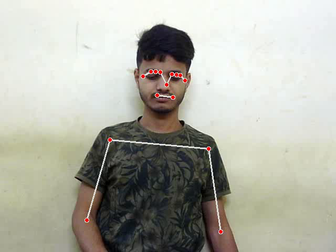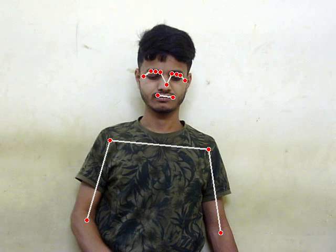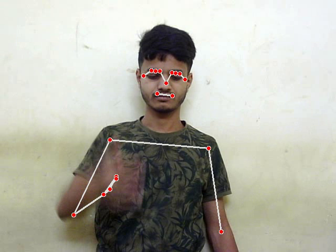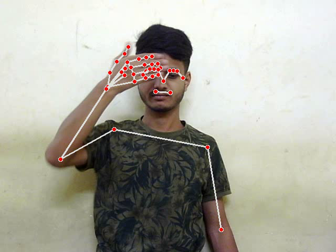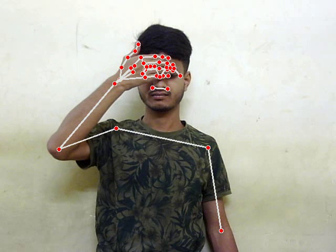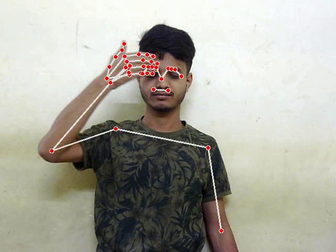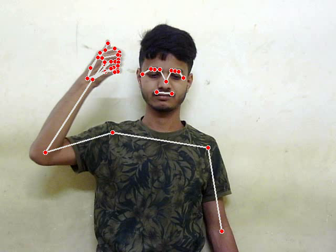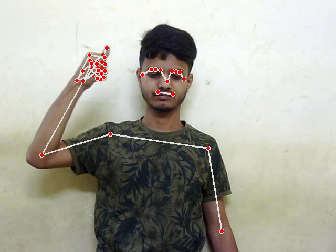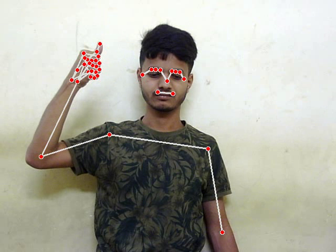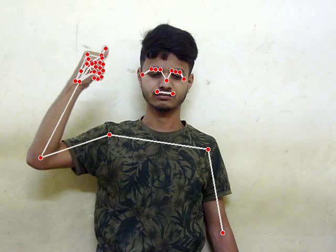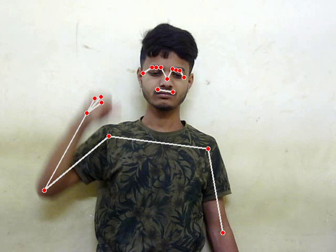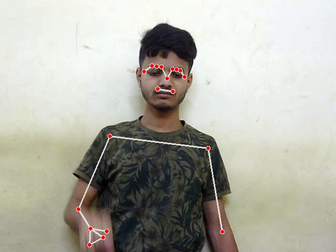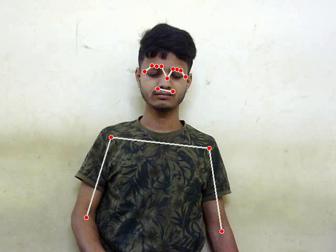forget